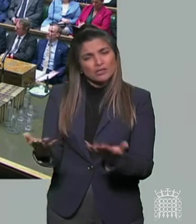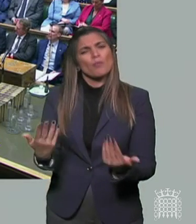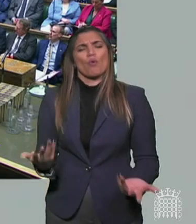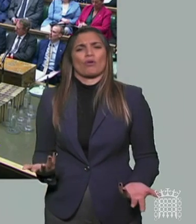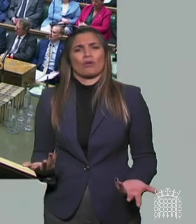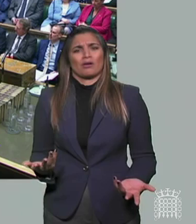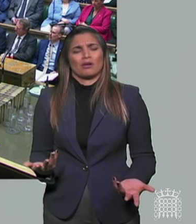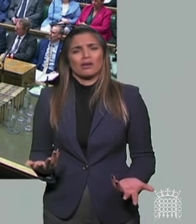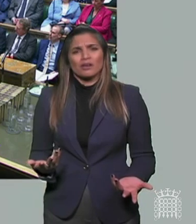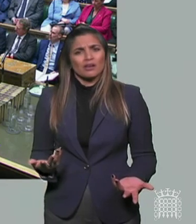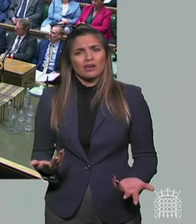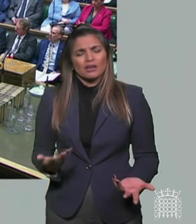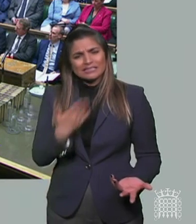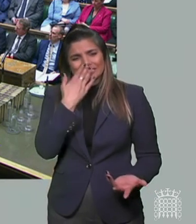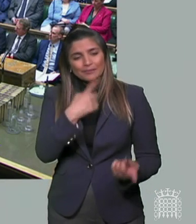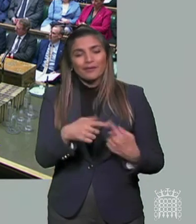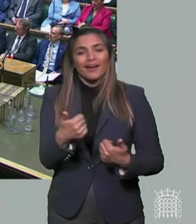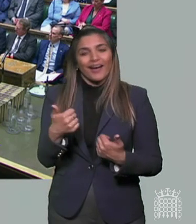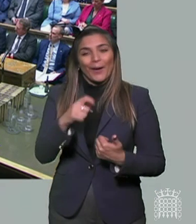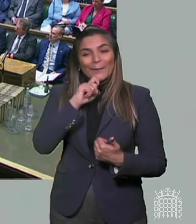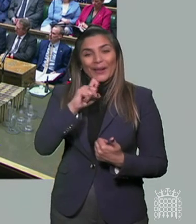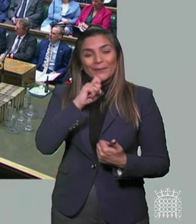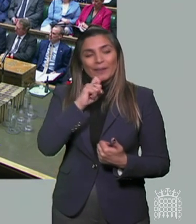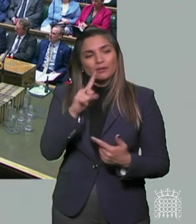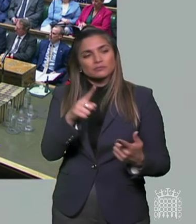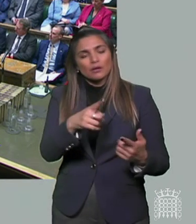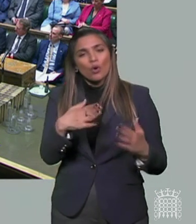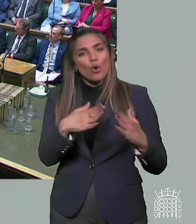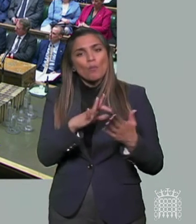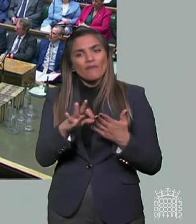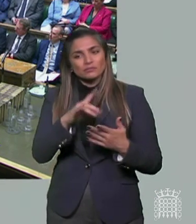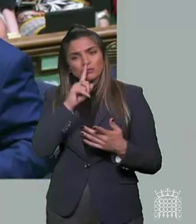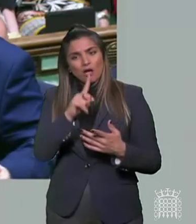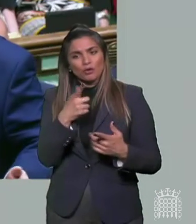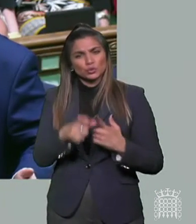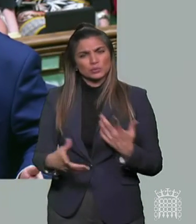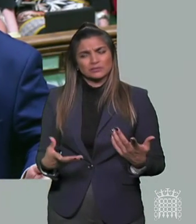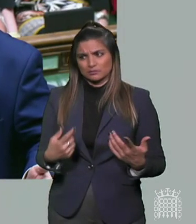Even where there is the will, it seems that there is simply no way the Home Office can get involved.